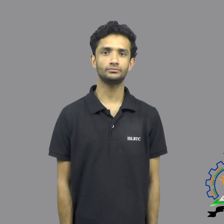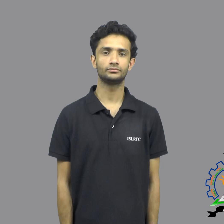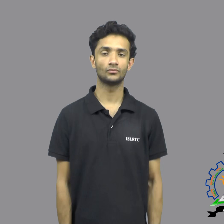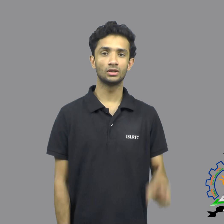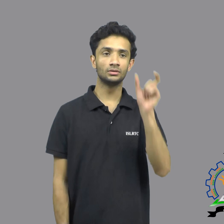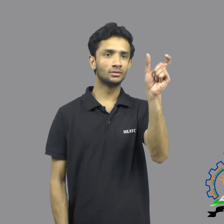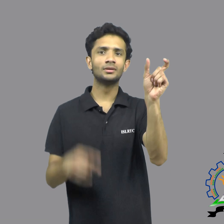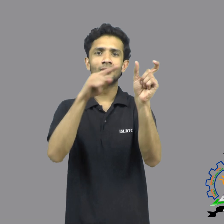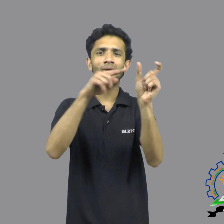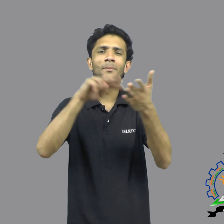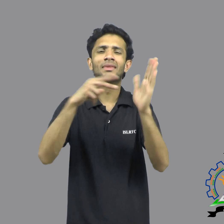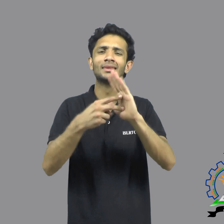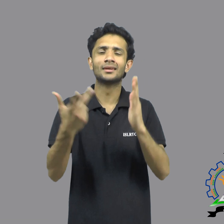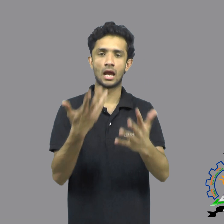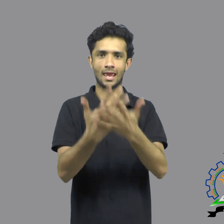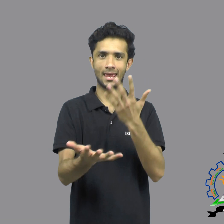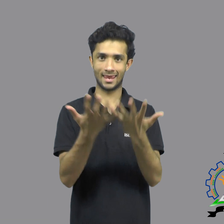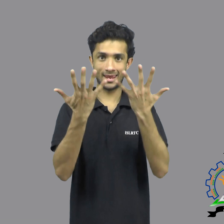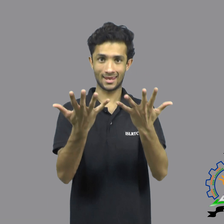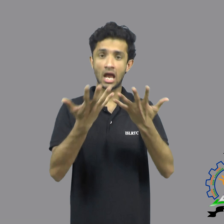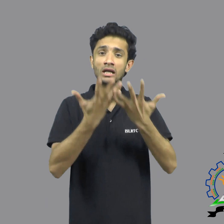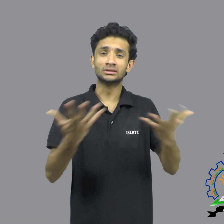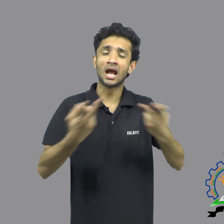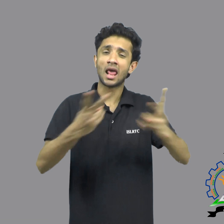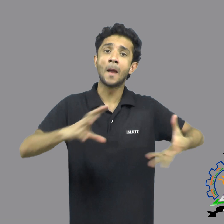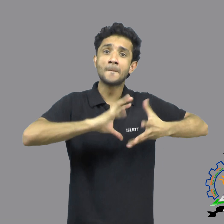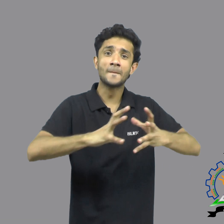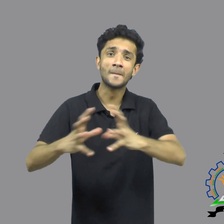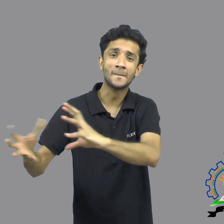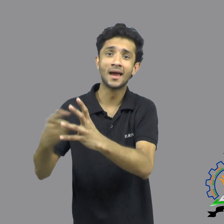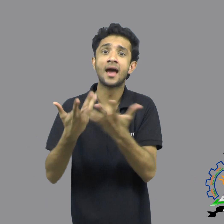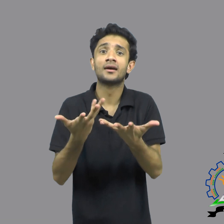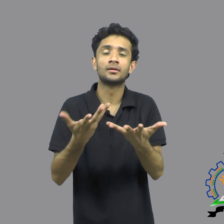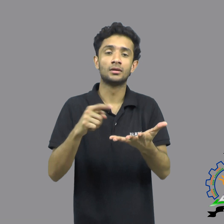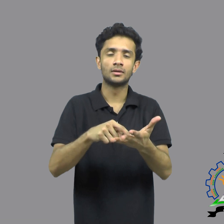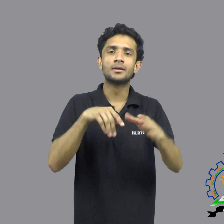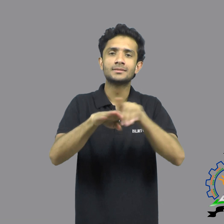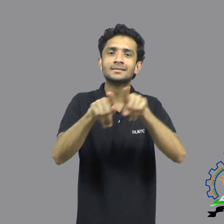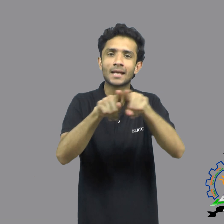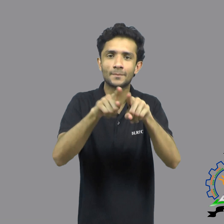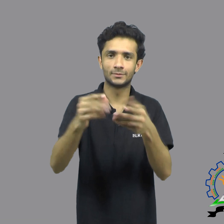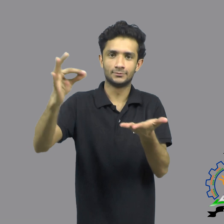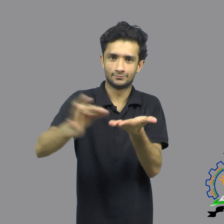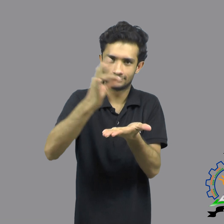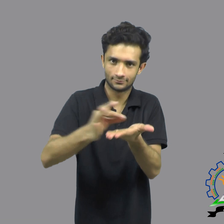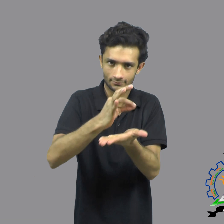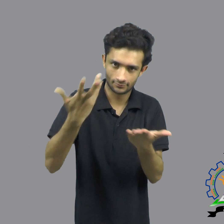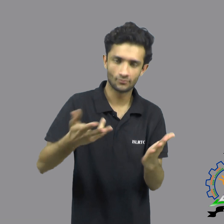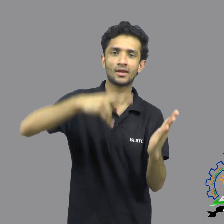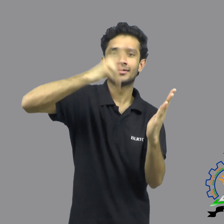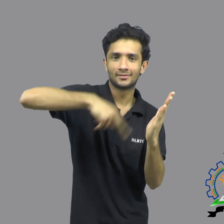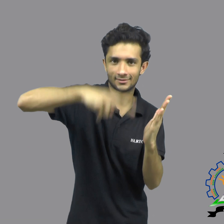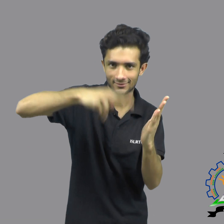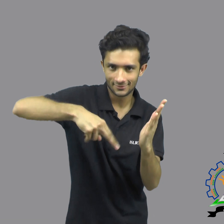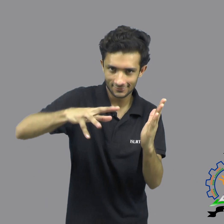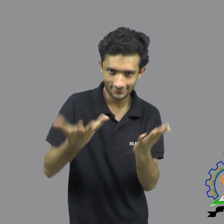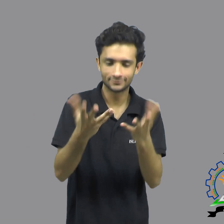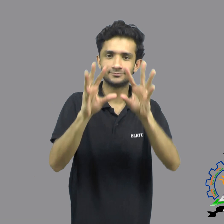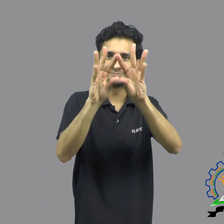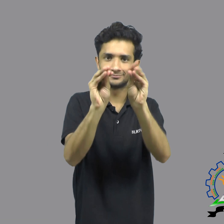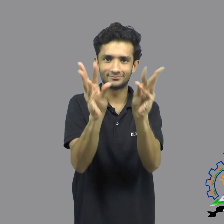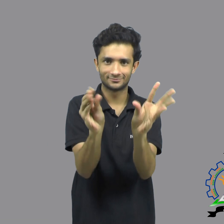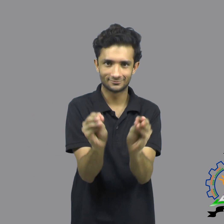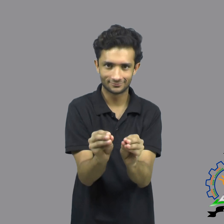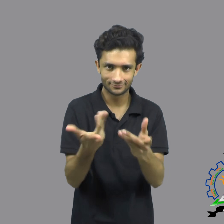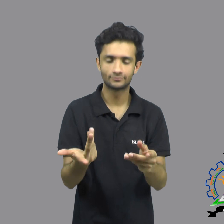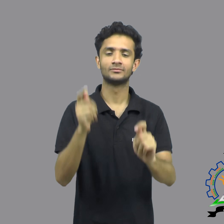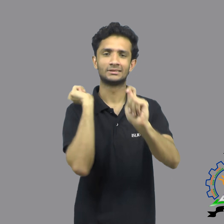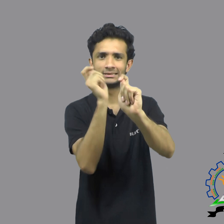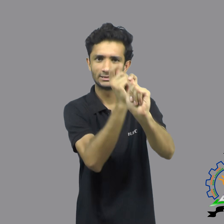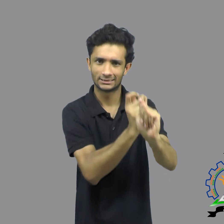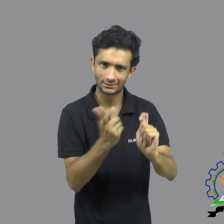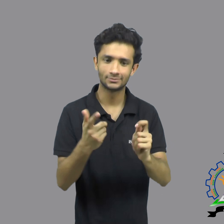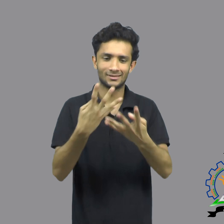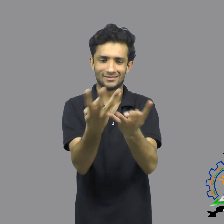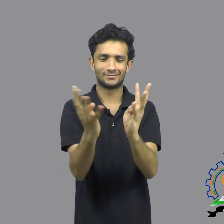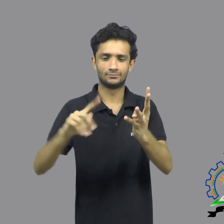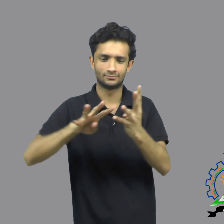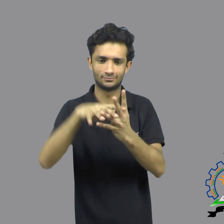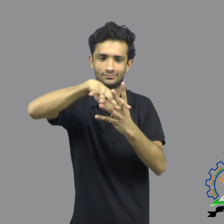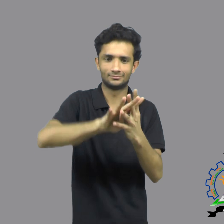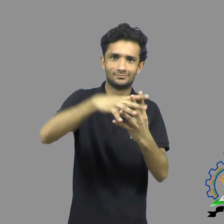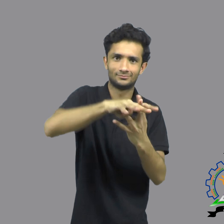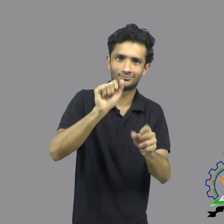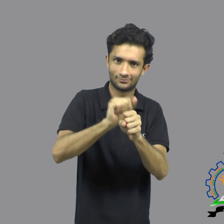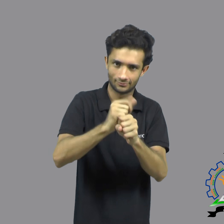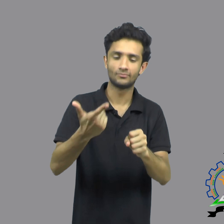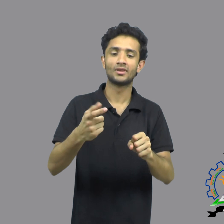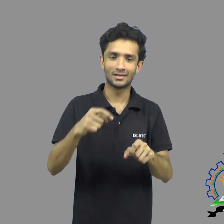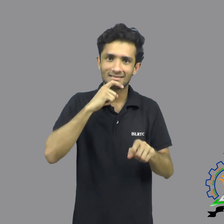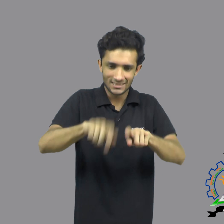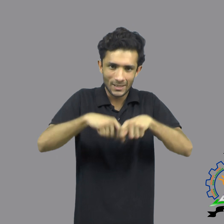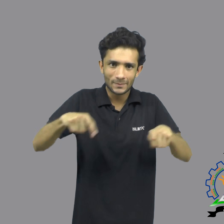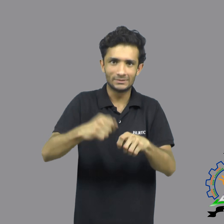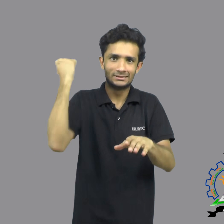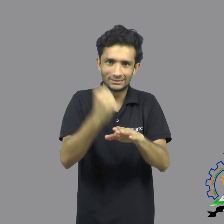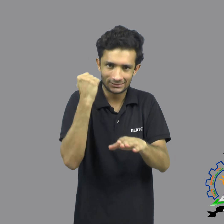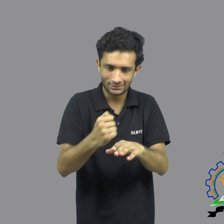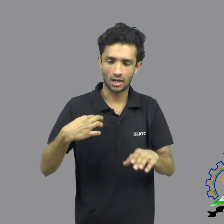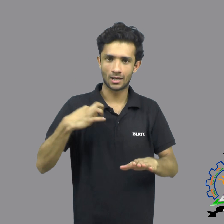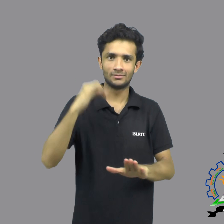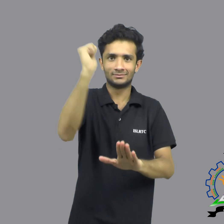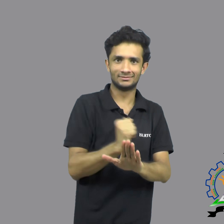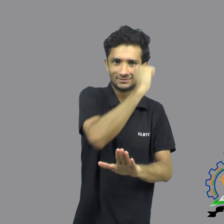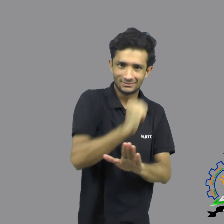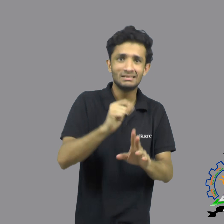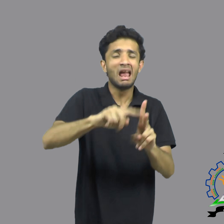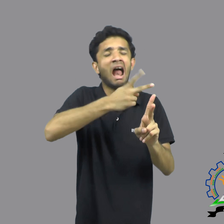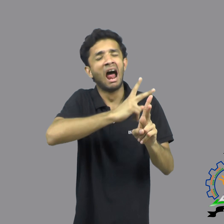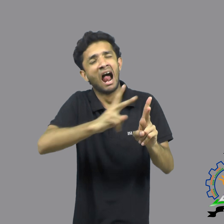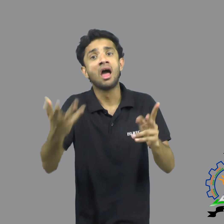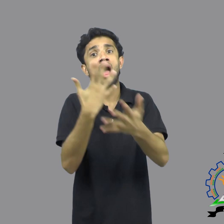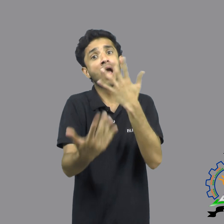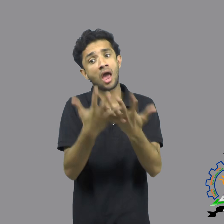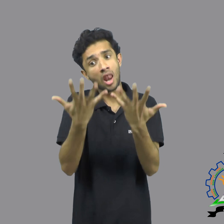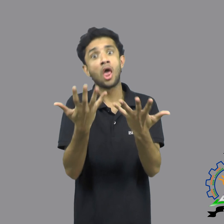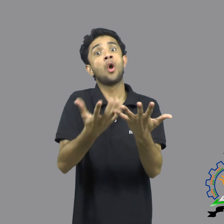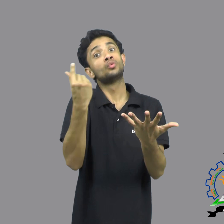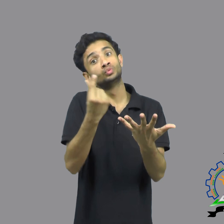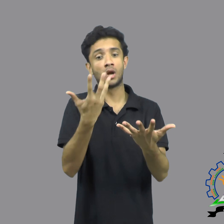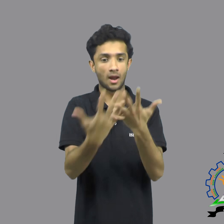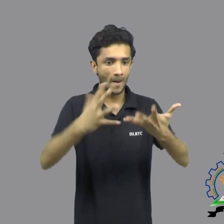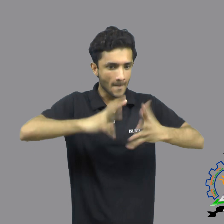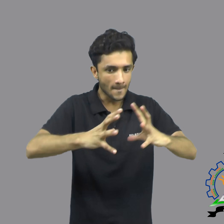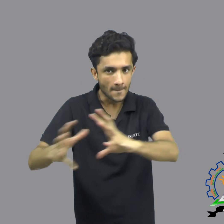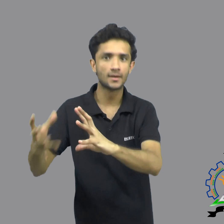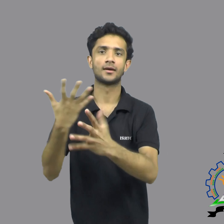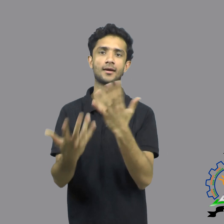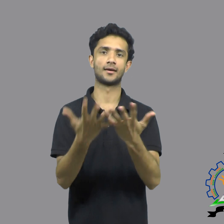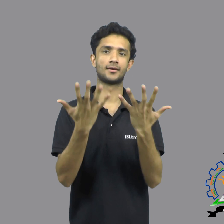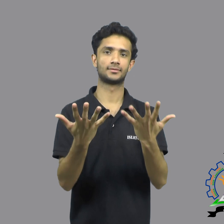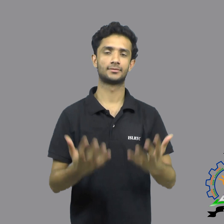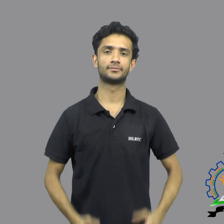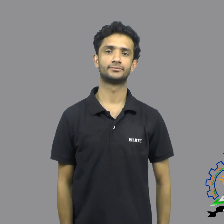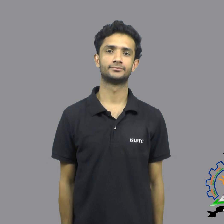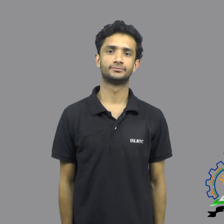Handicrafts